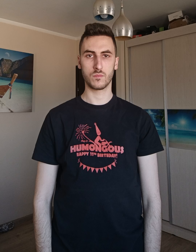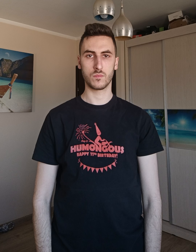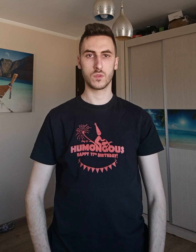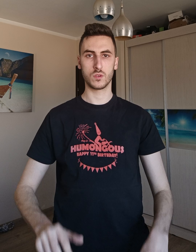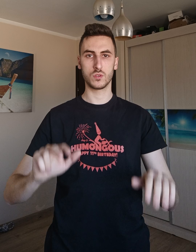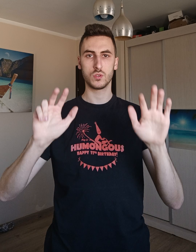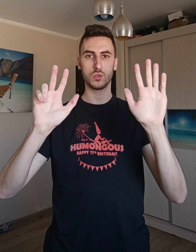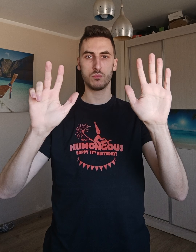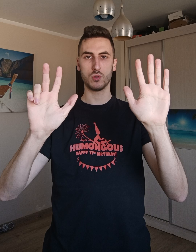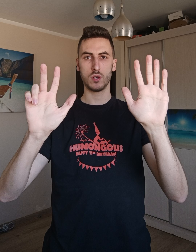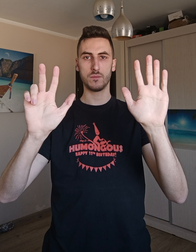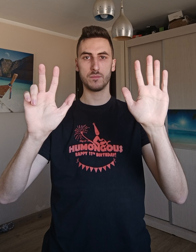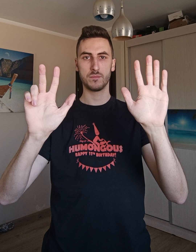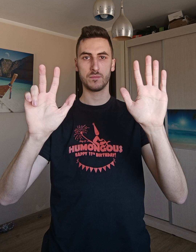שמונה